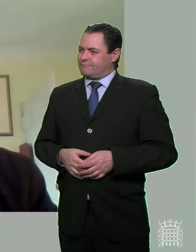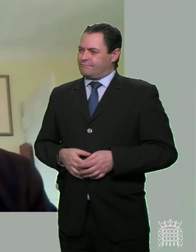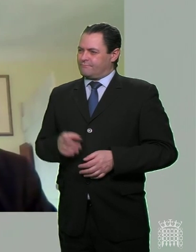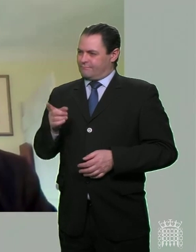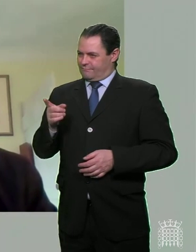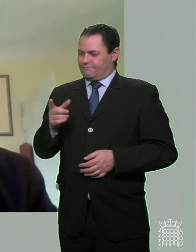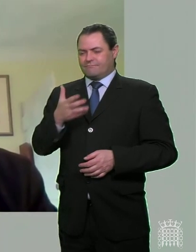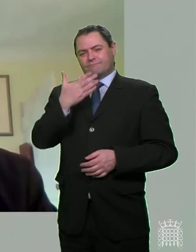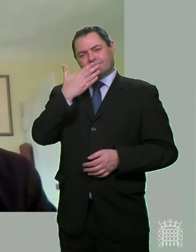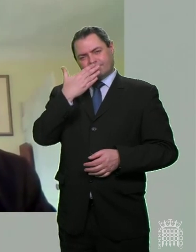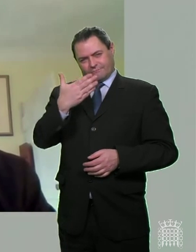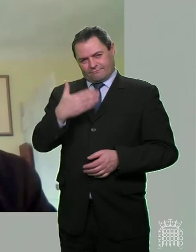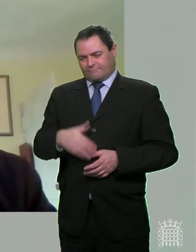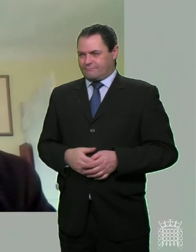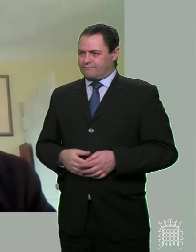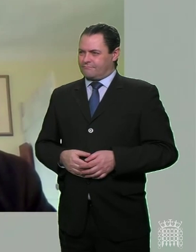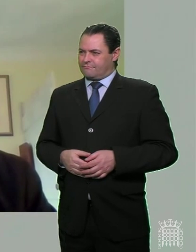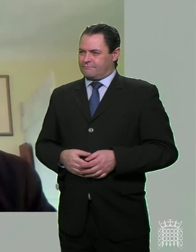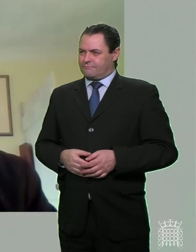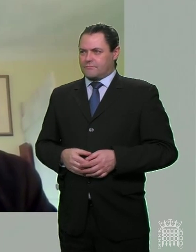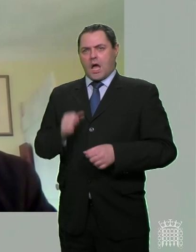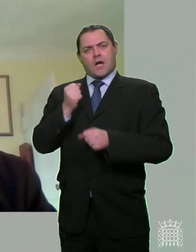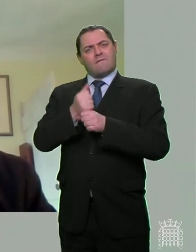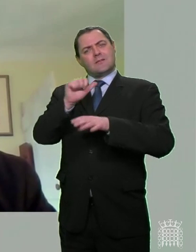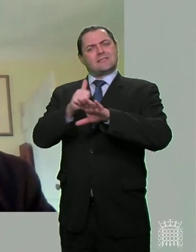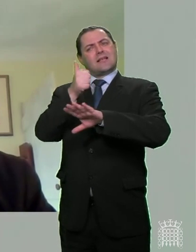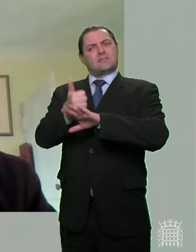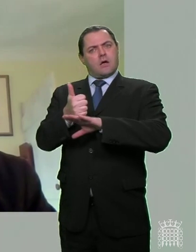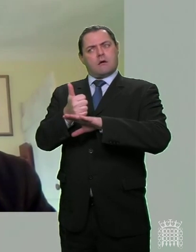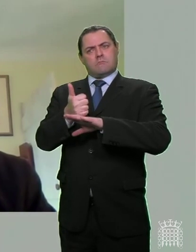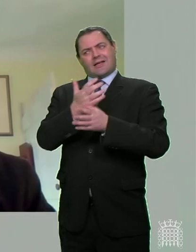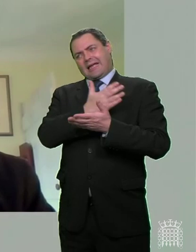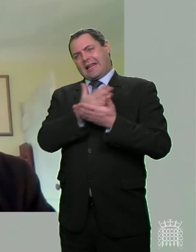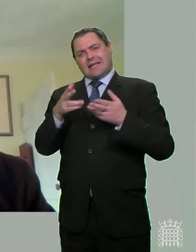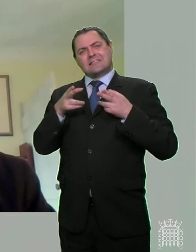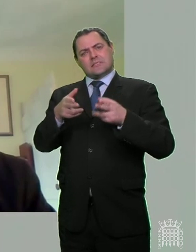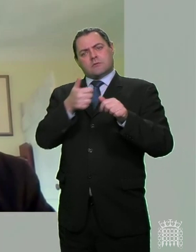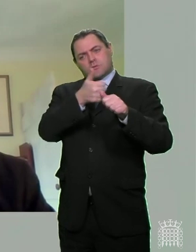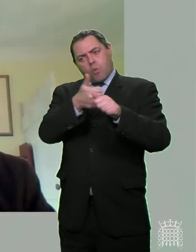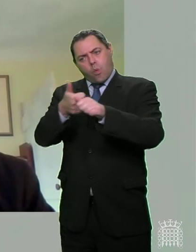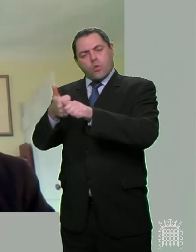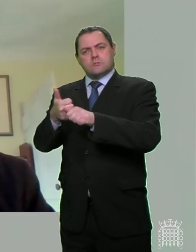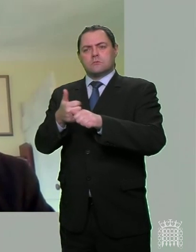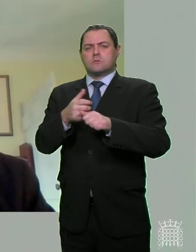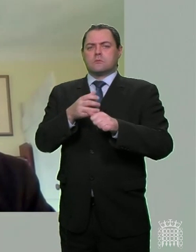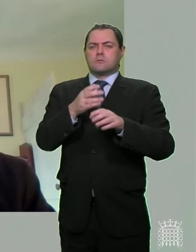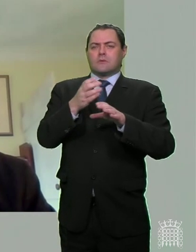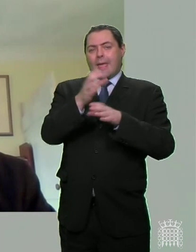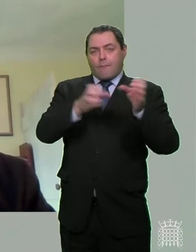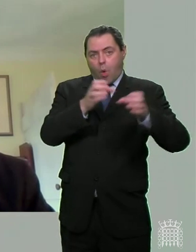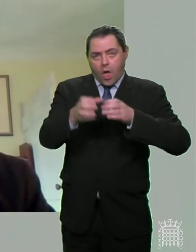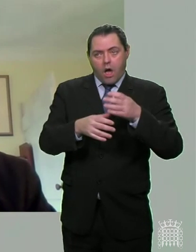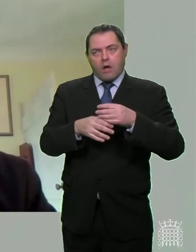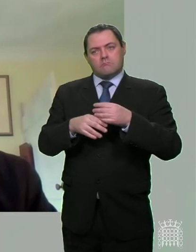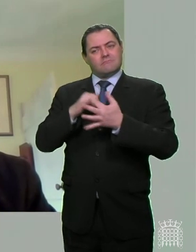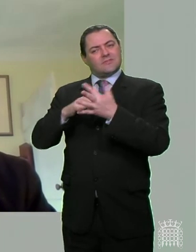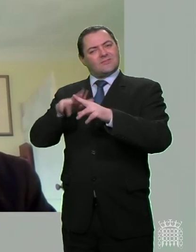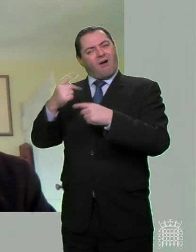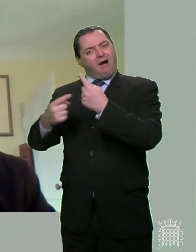The Government have put in place an extensive system of support to help employers and employees through the pandemic.